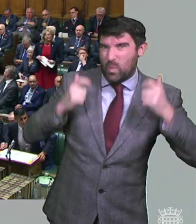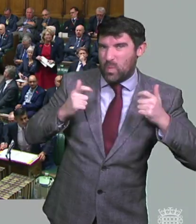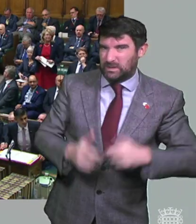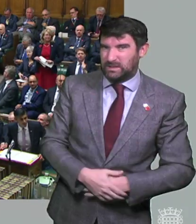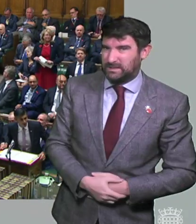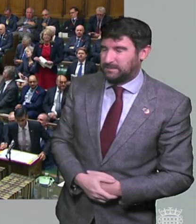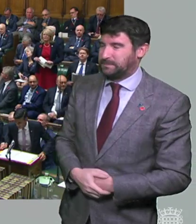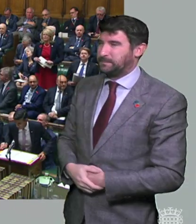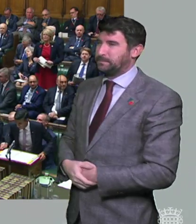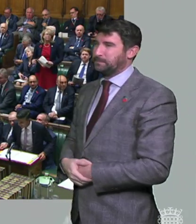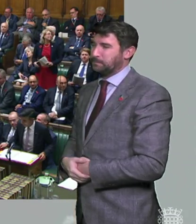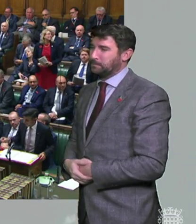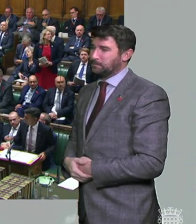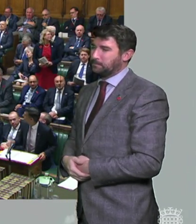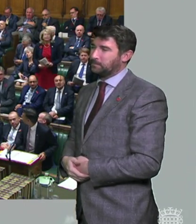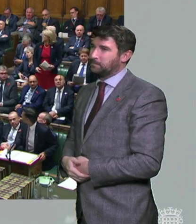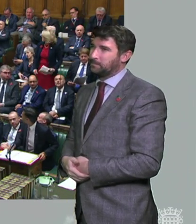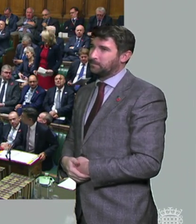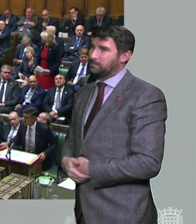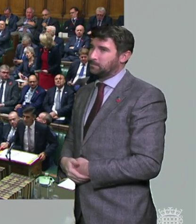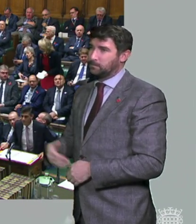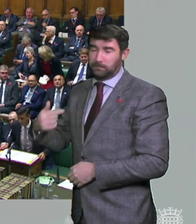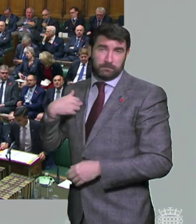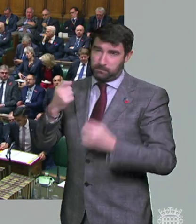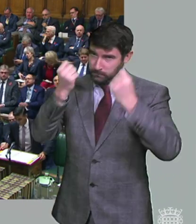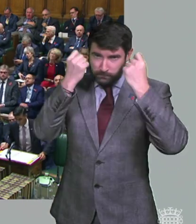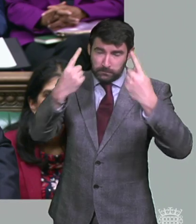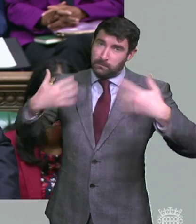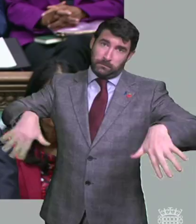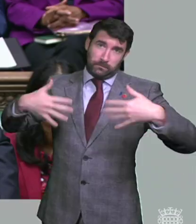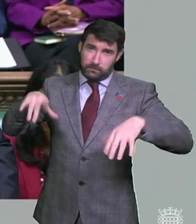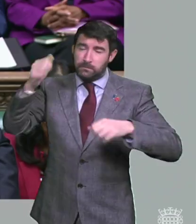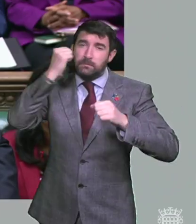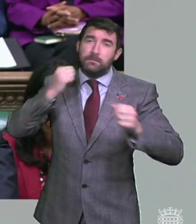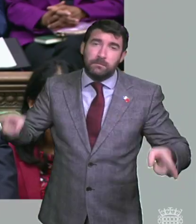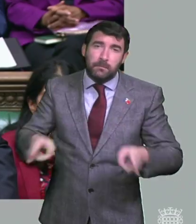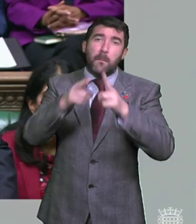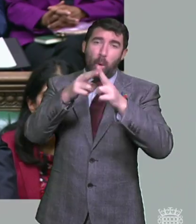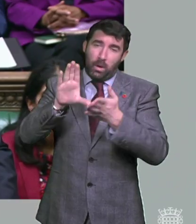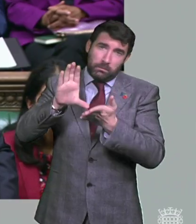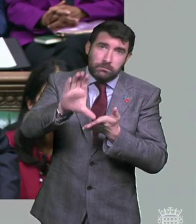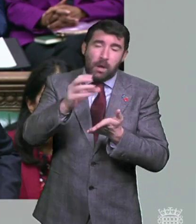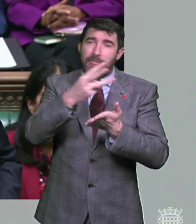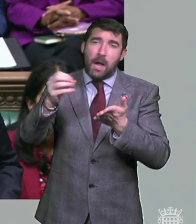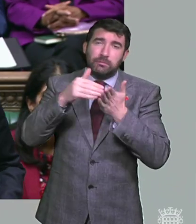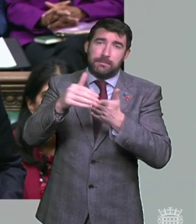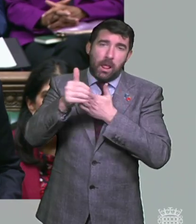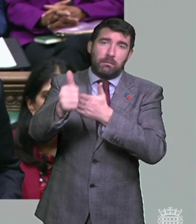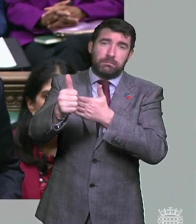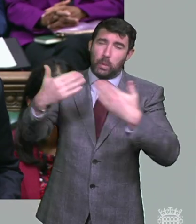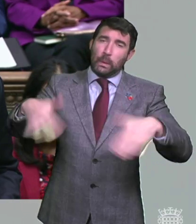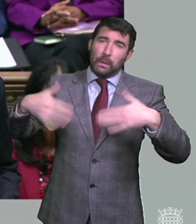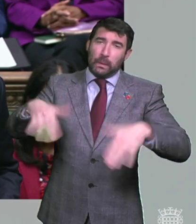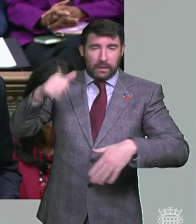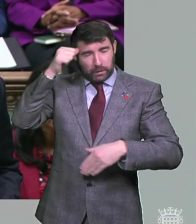May I join with my honourable Friend in recognising the importance of the Blackpool Central regeneration project to the town’s levelling-up ambitions?